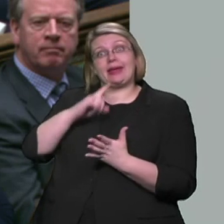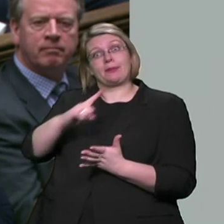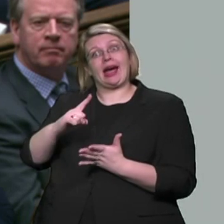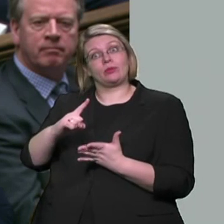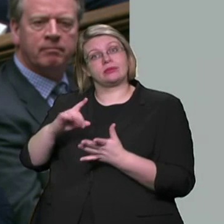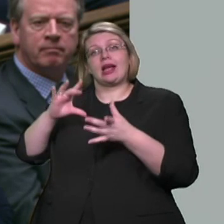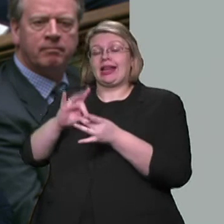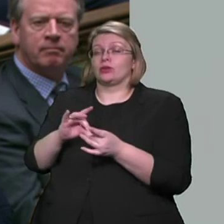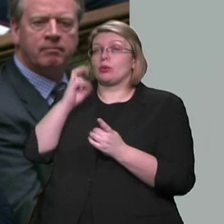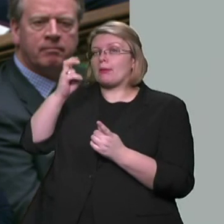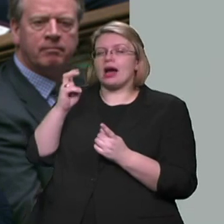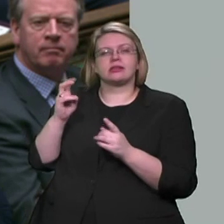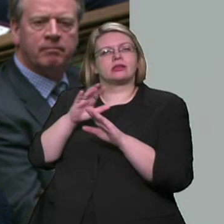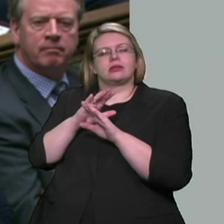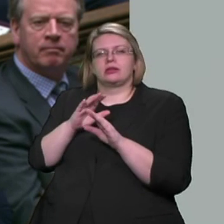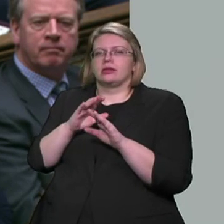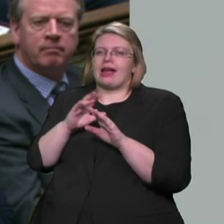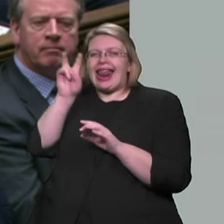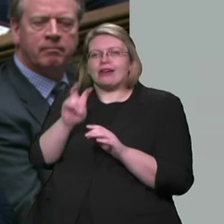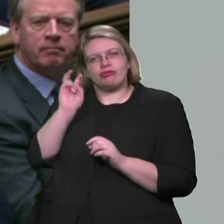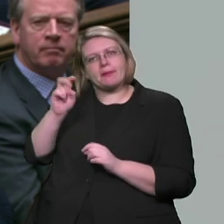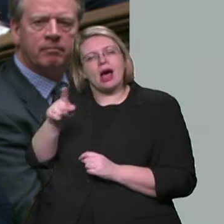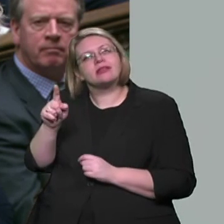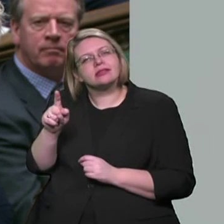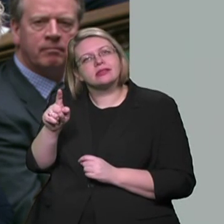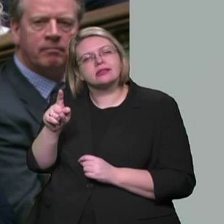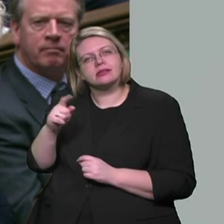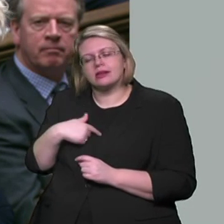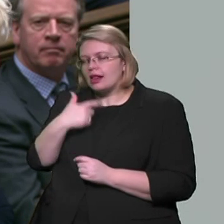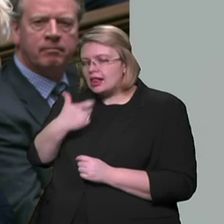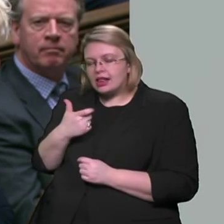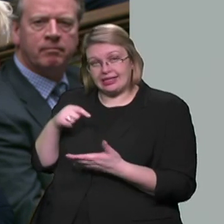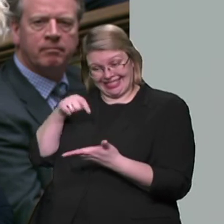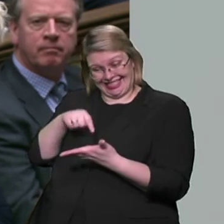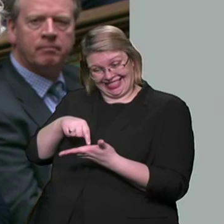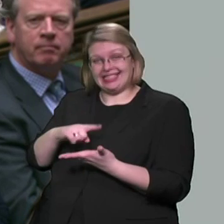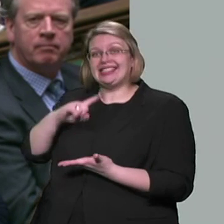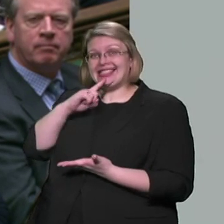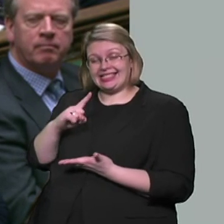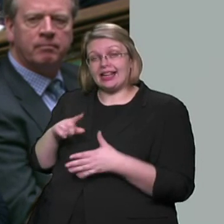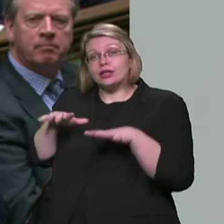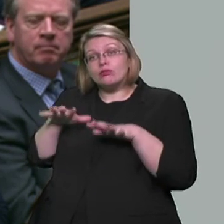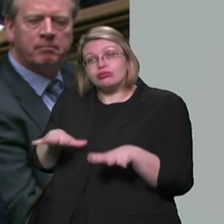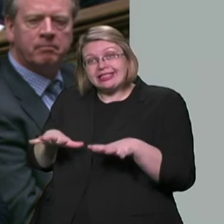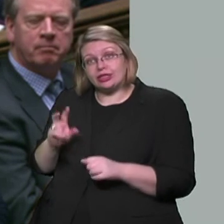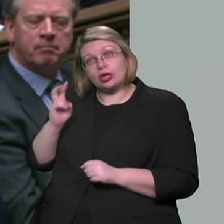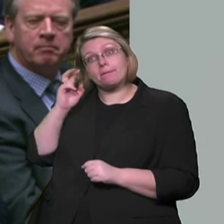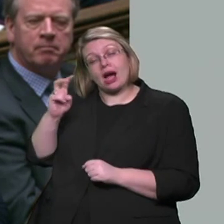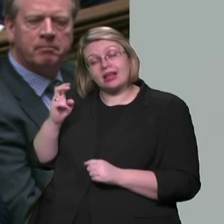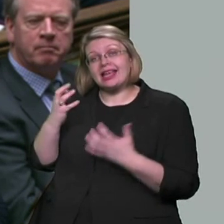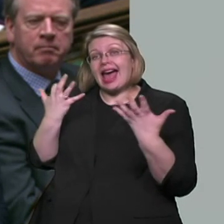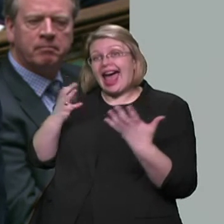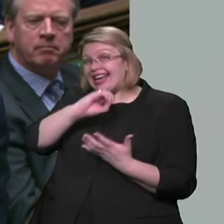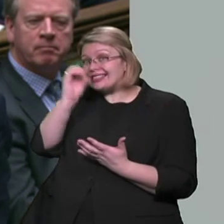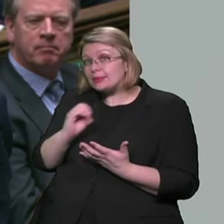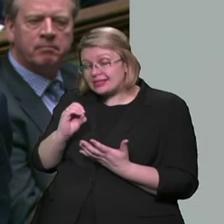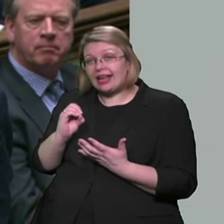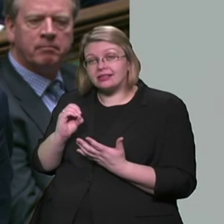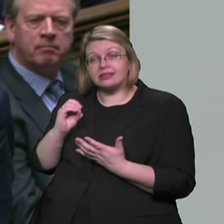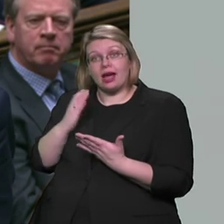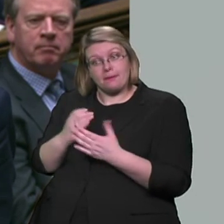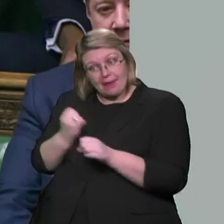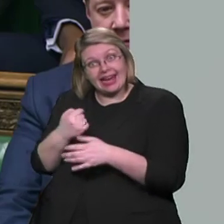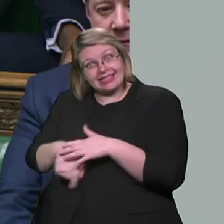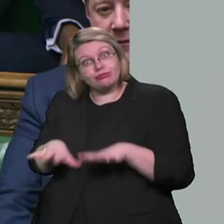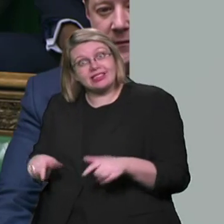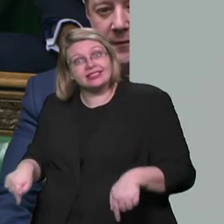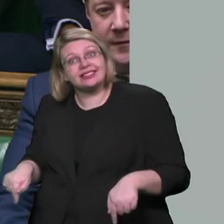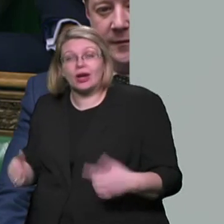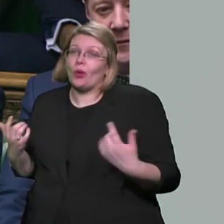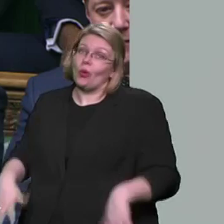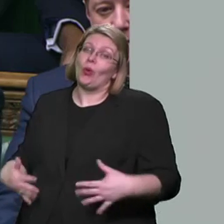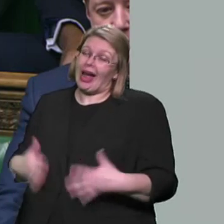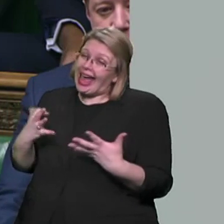I am delighted to say—this is a statistic that I can barely believe but it is here in my brief—that 80% of buses in Britain’s urban areas are already produced domestically, which is a fantastic thing.